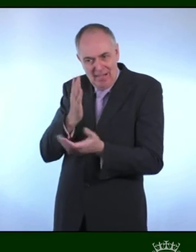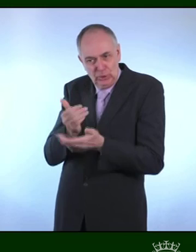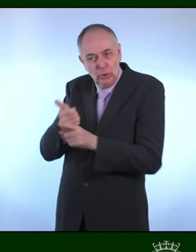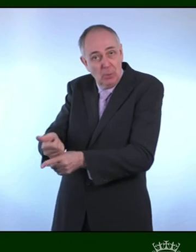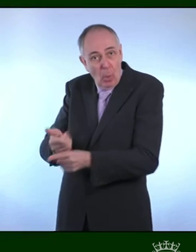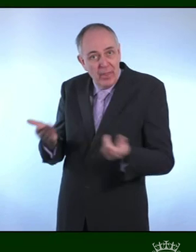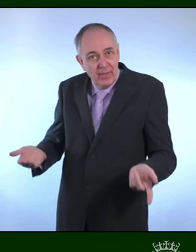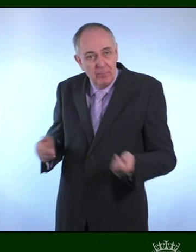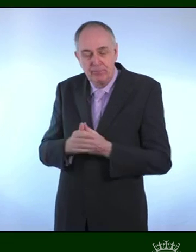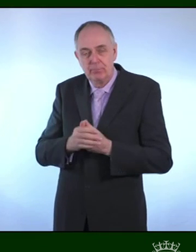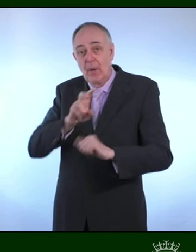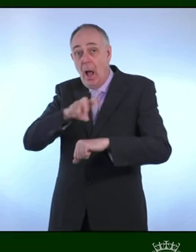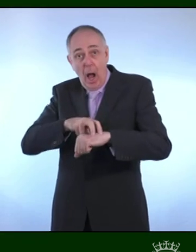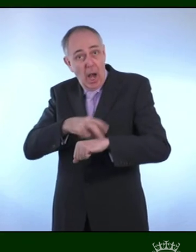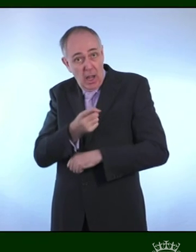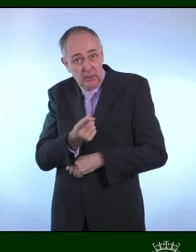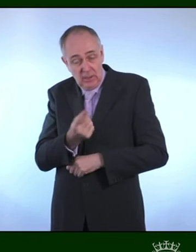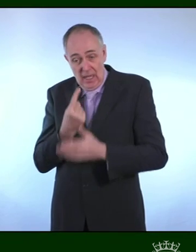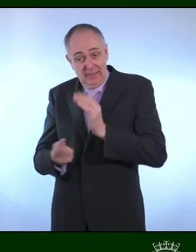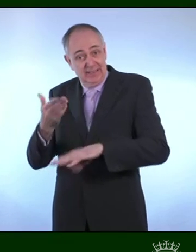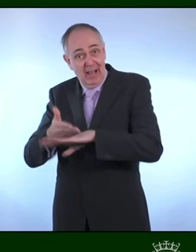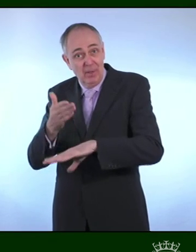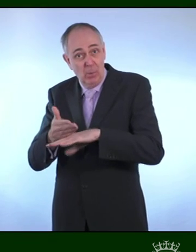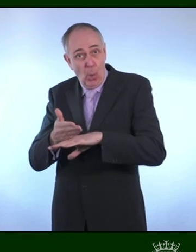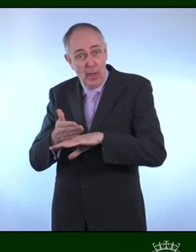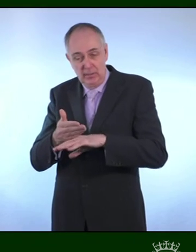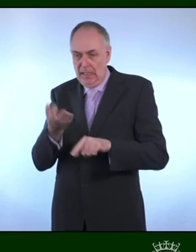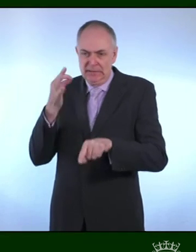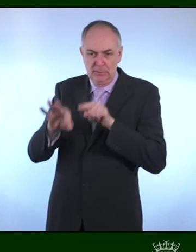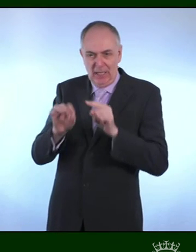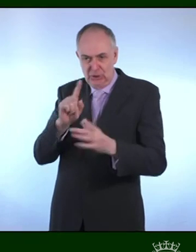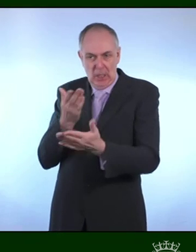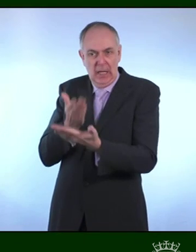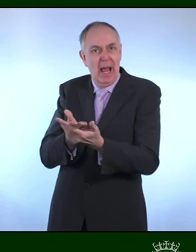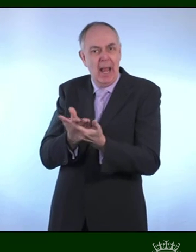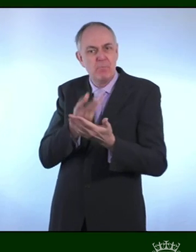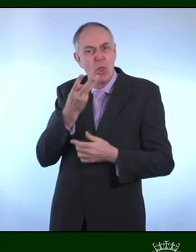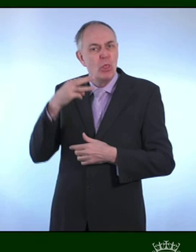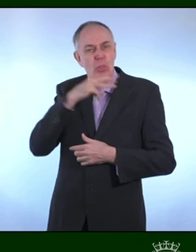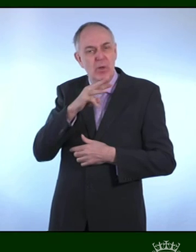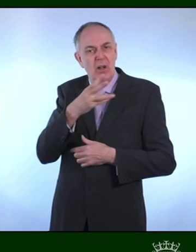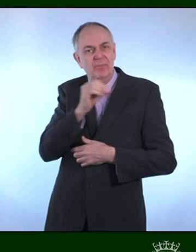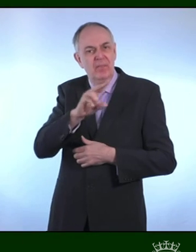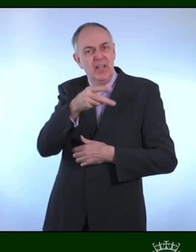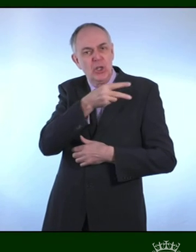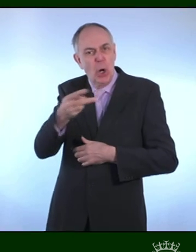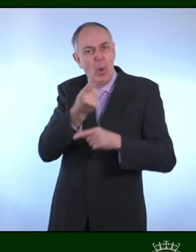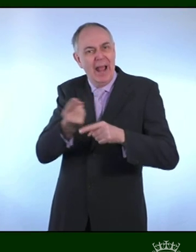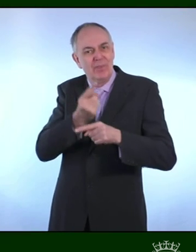In Ireland, the self-employed are eligible for a special pandemic payment of €350 a week.